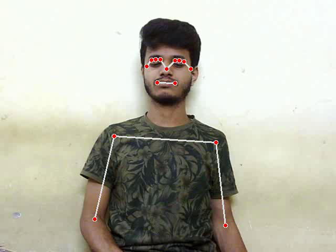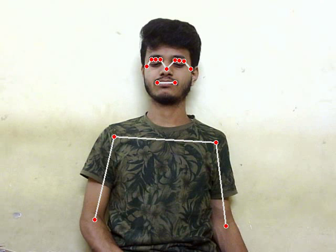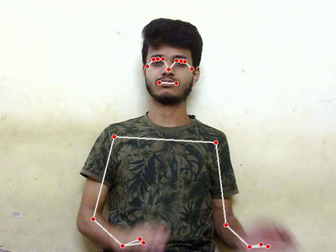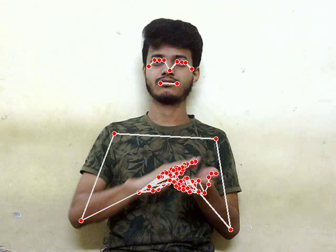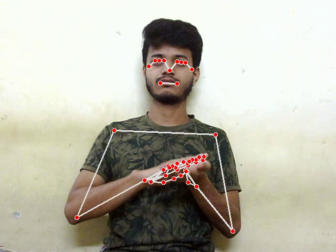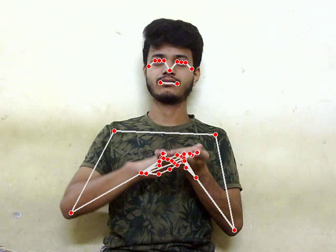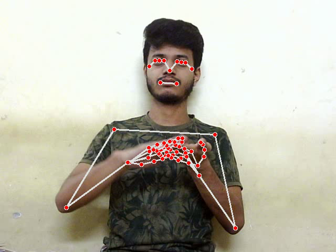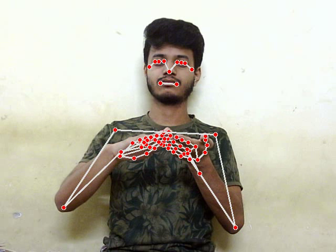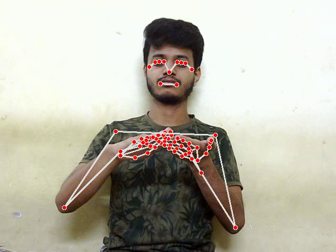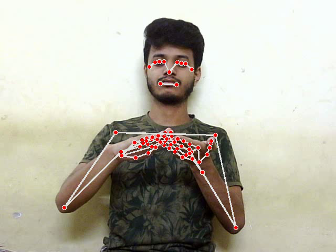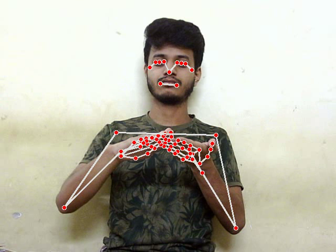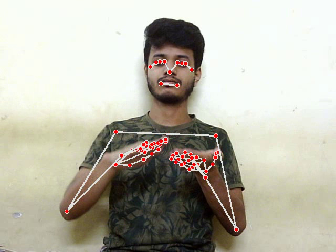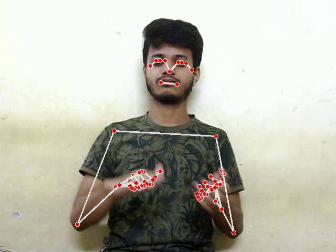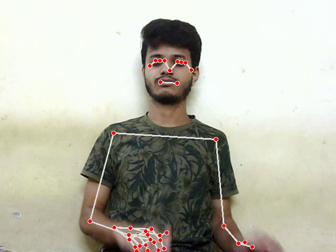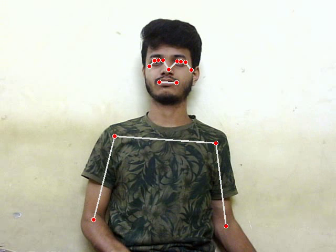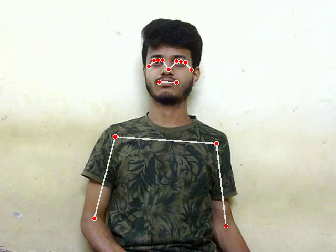nice